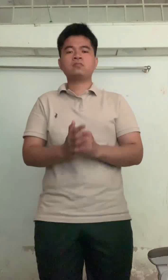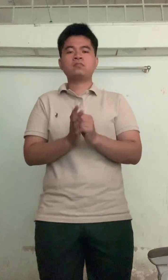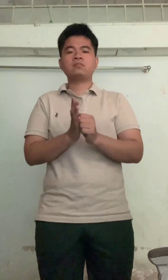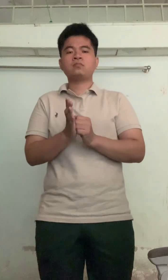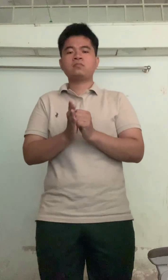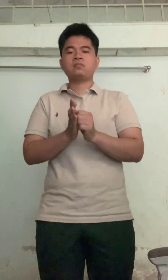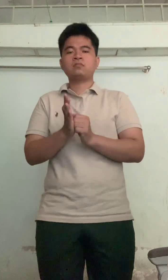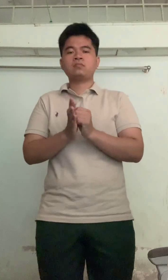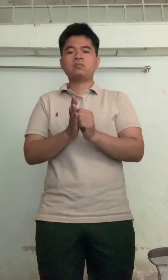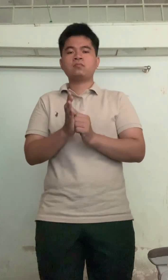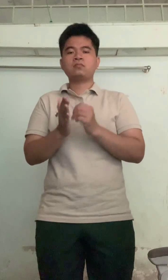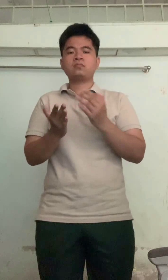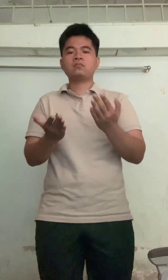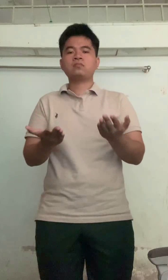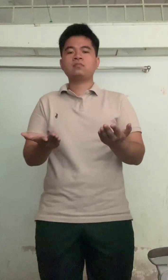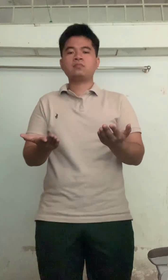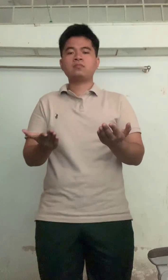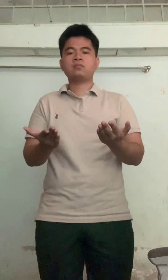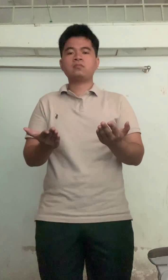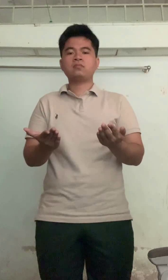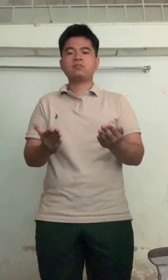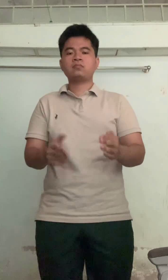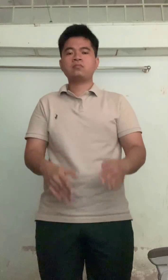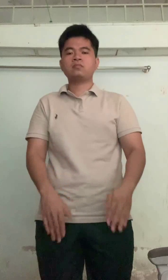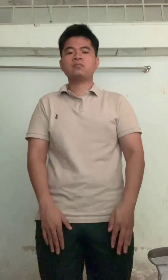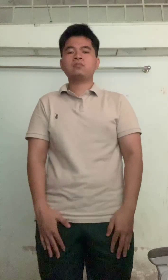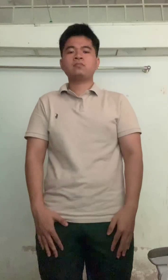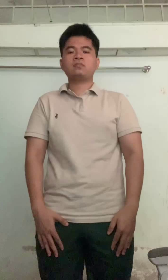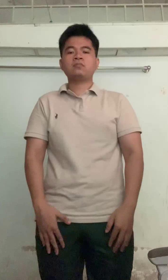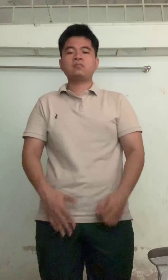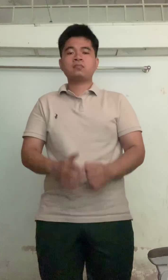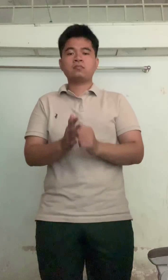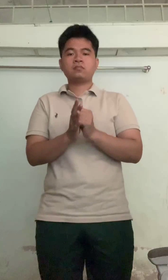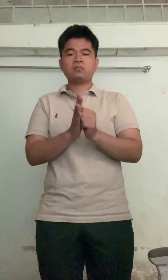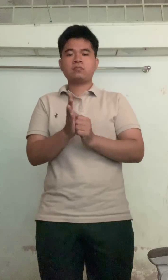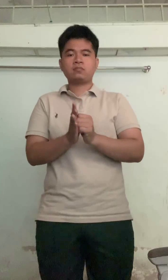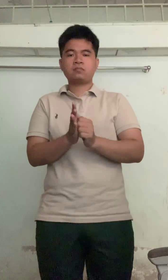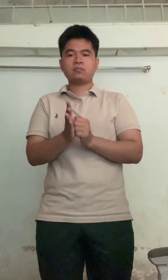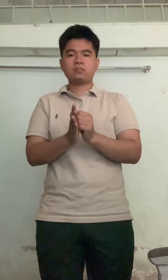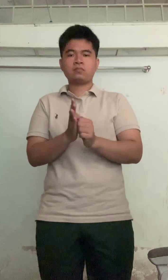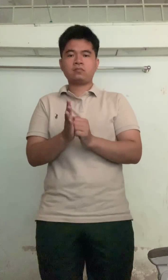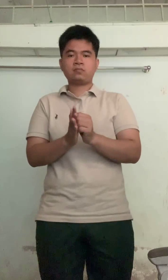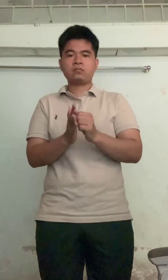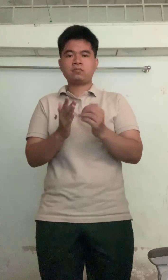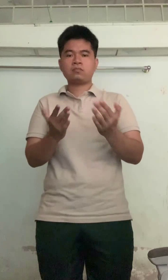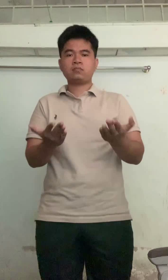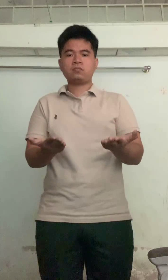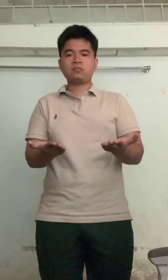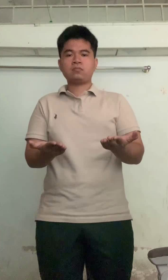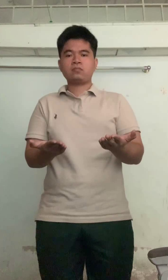thang nay